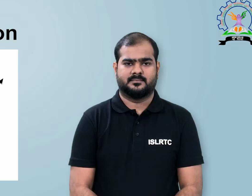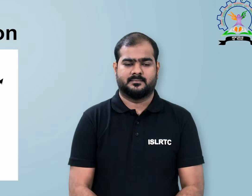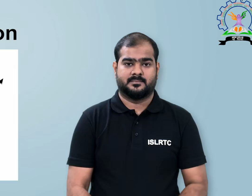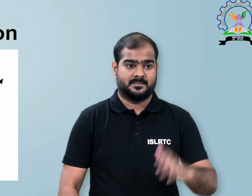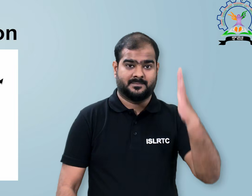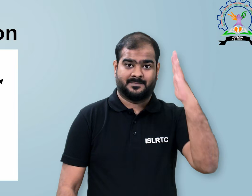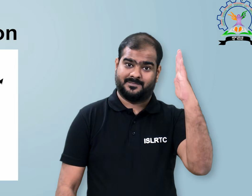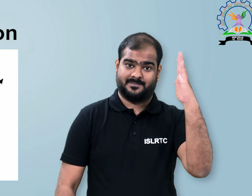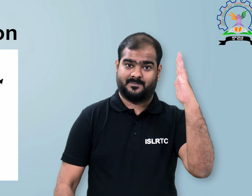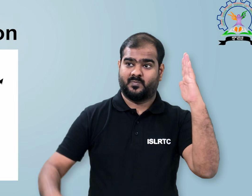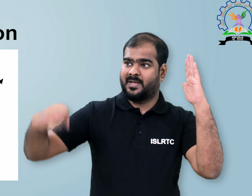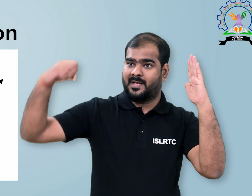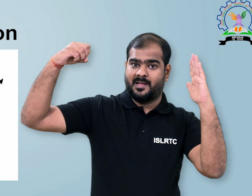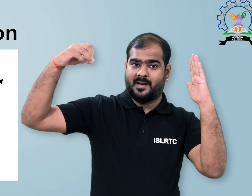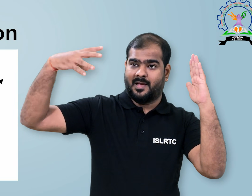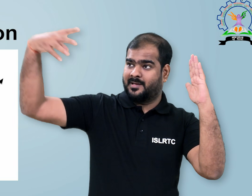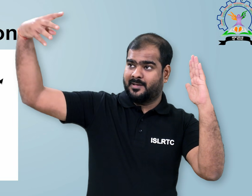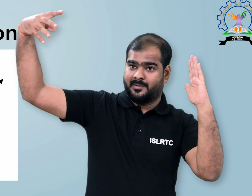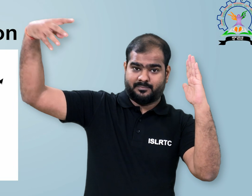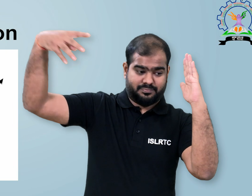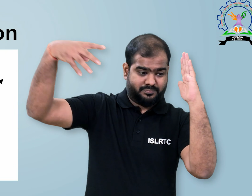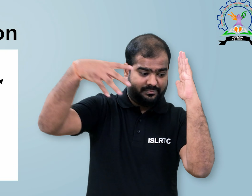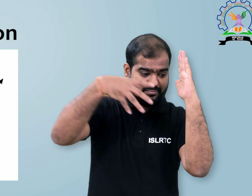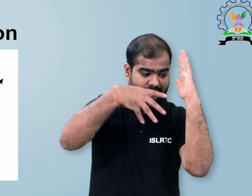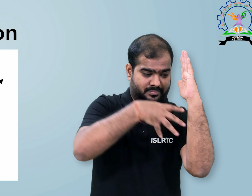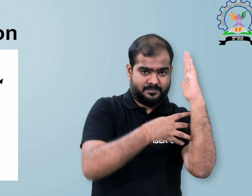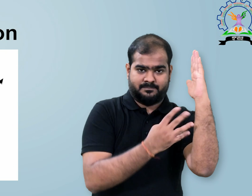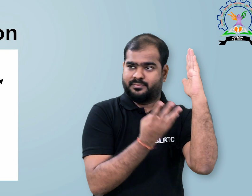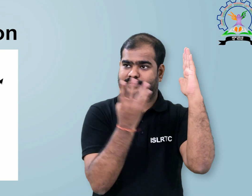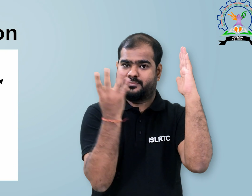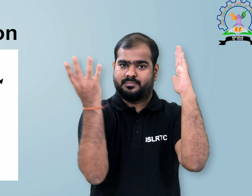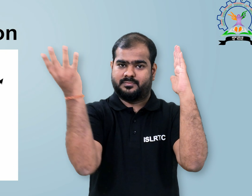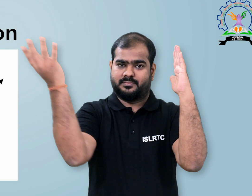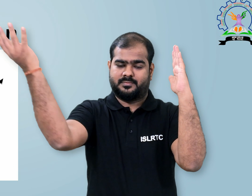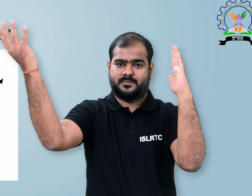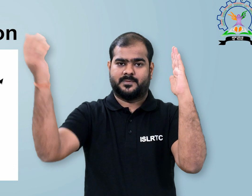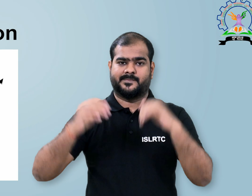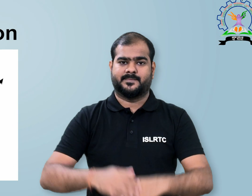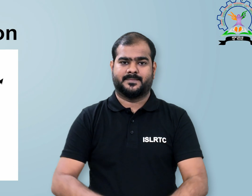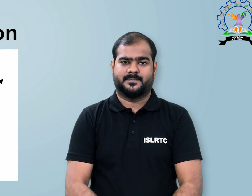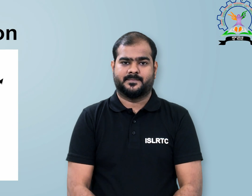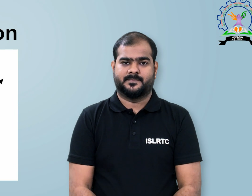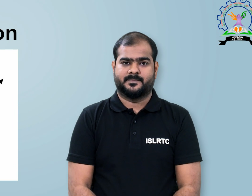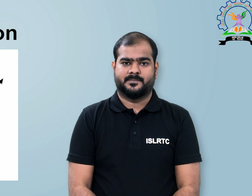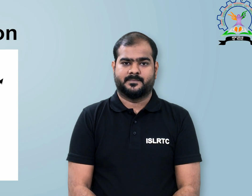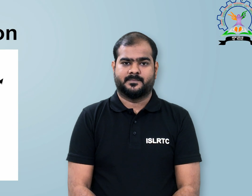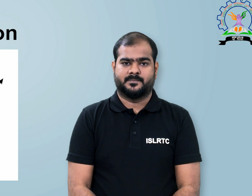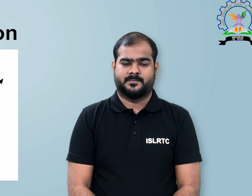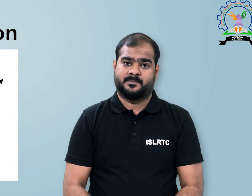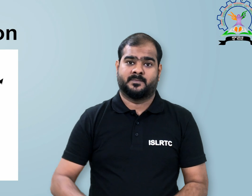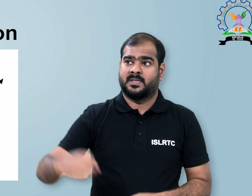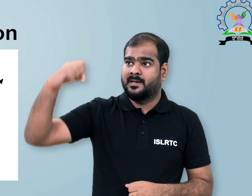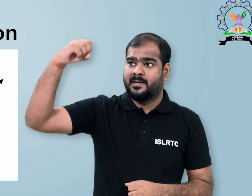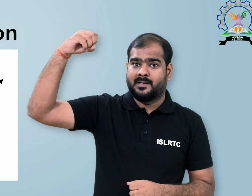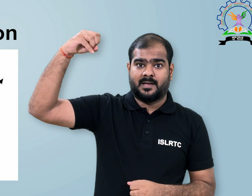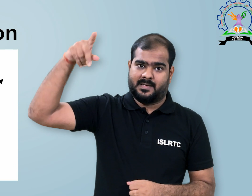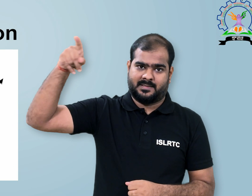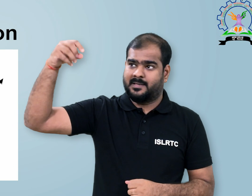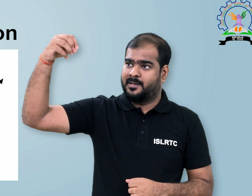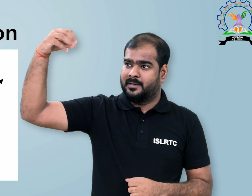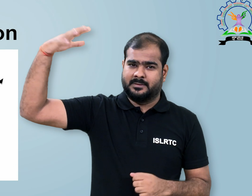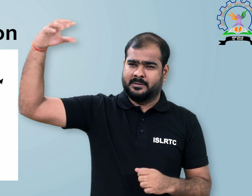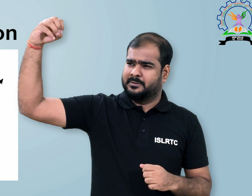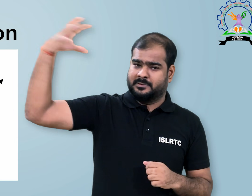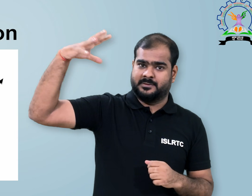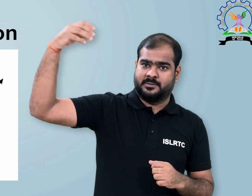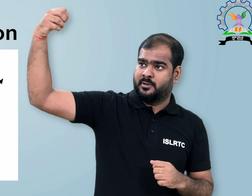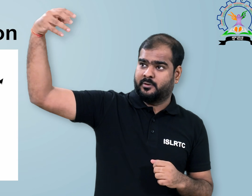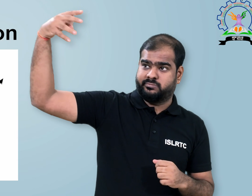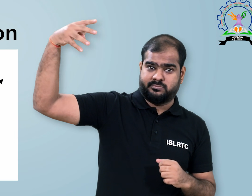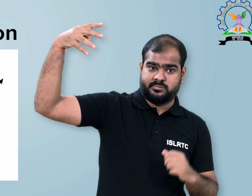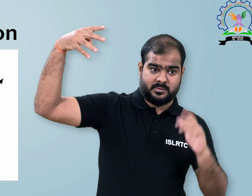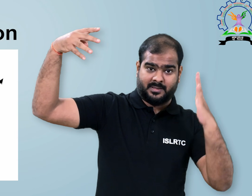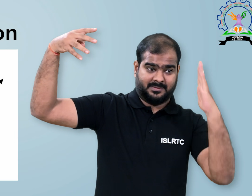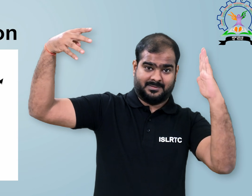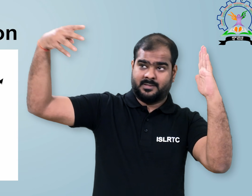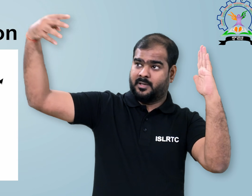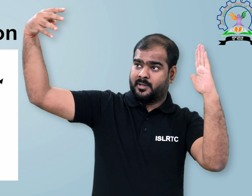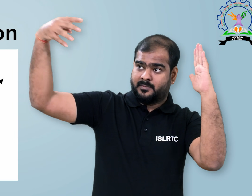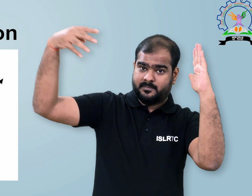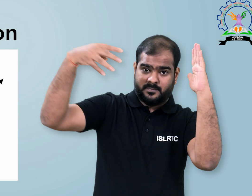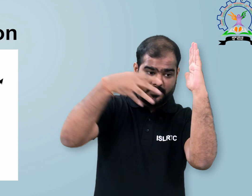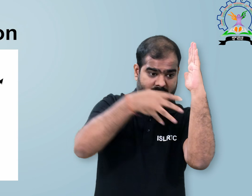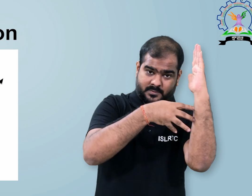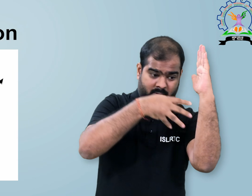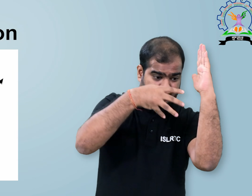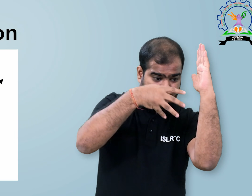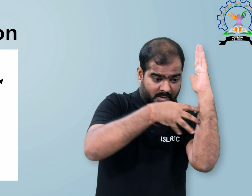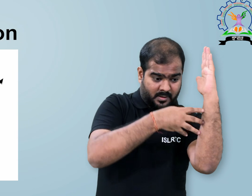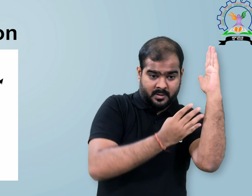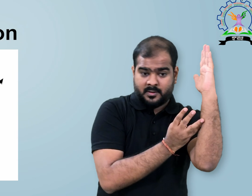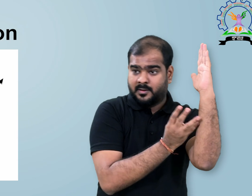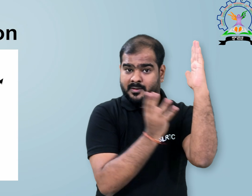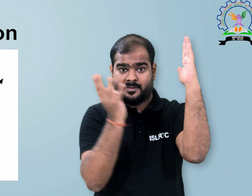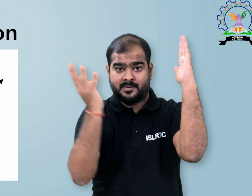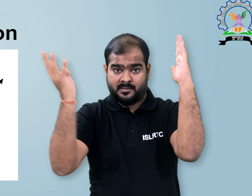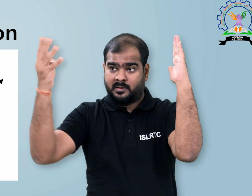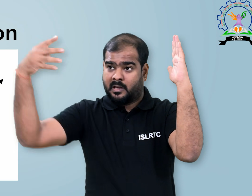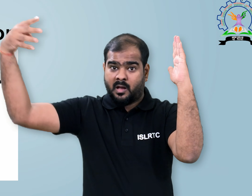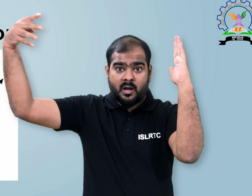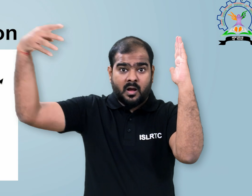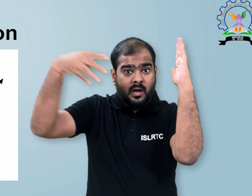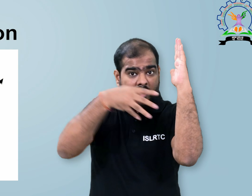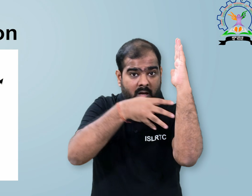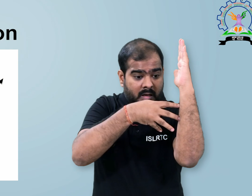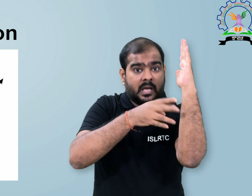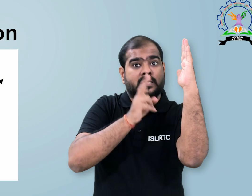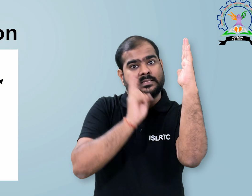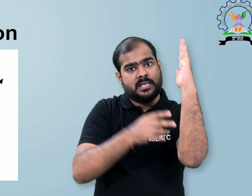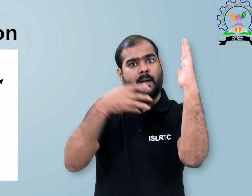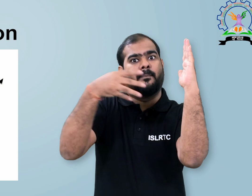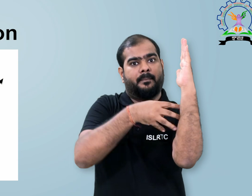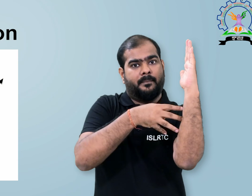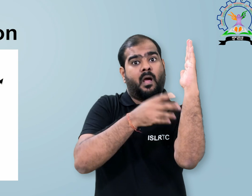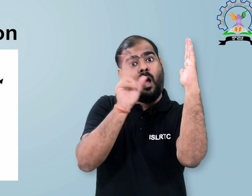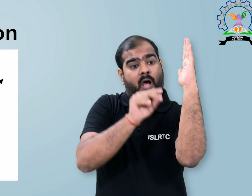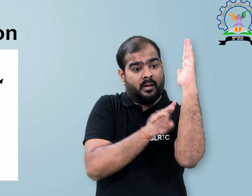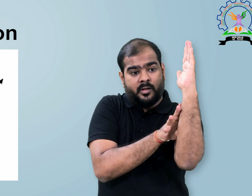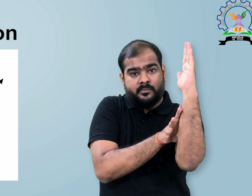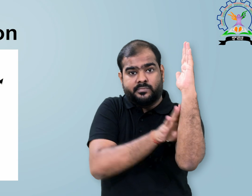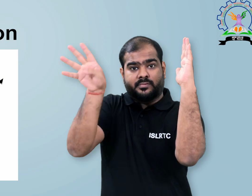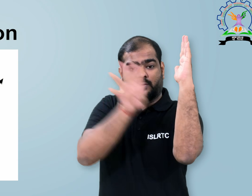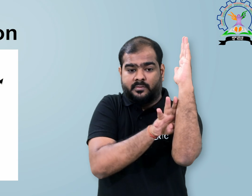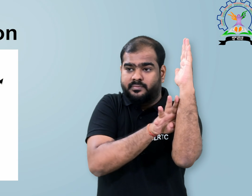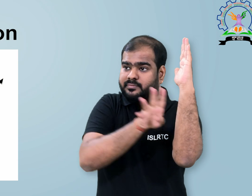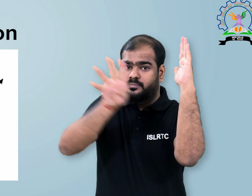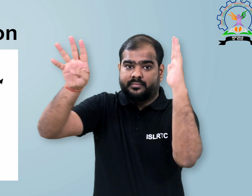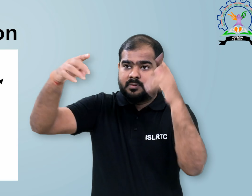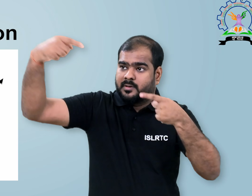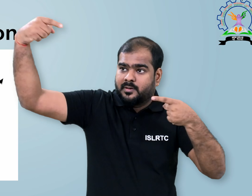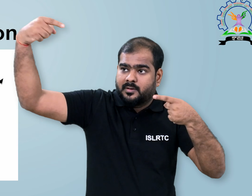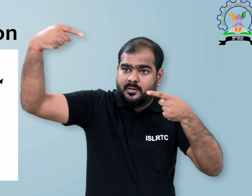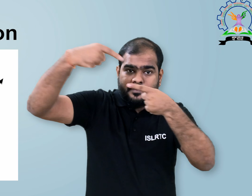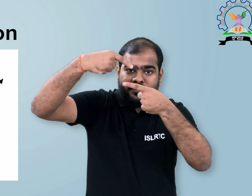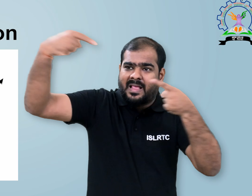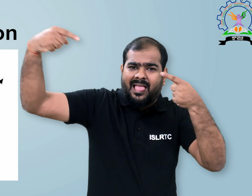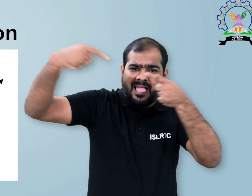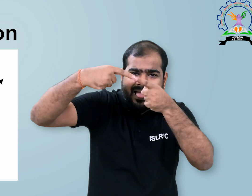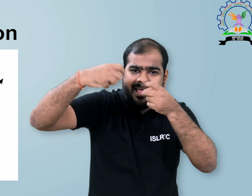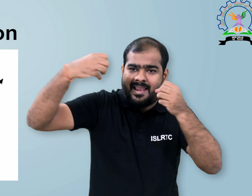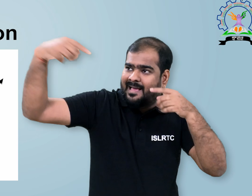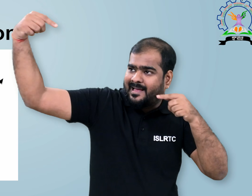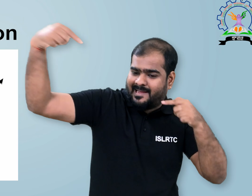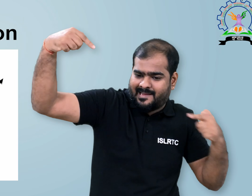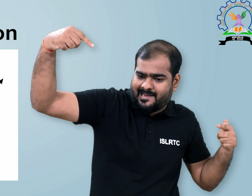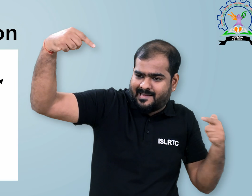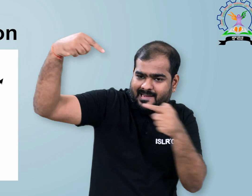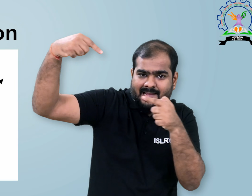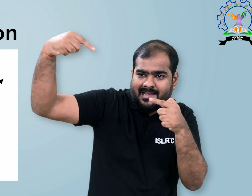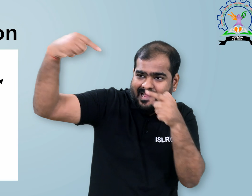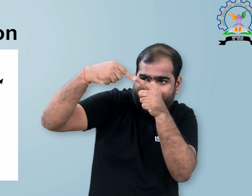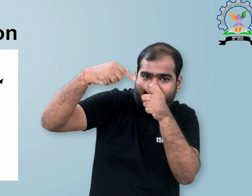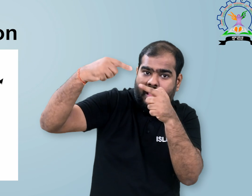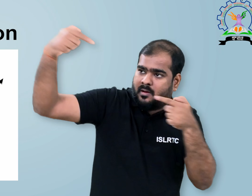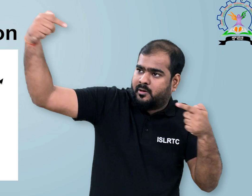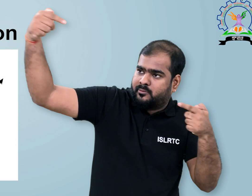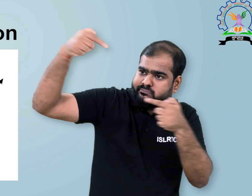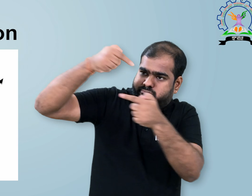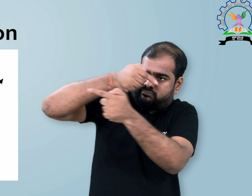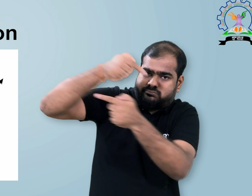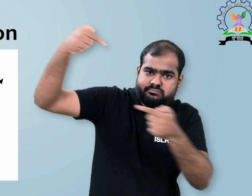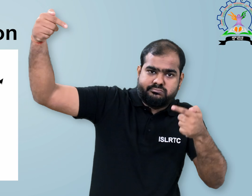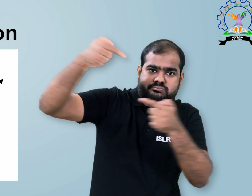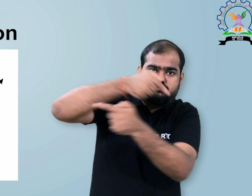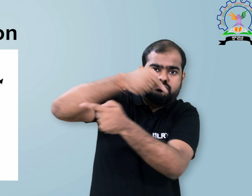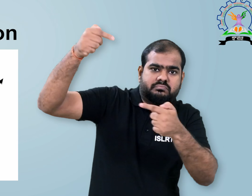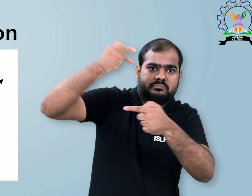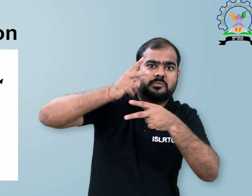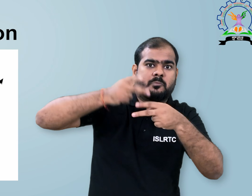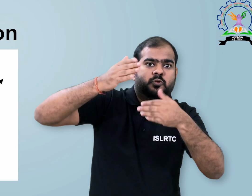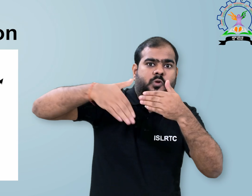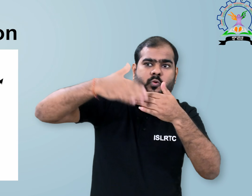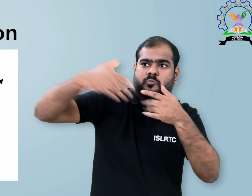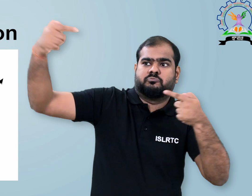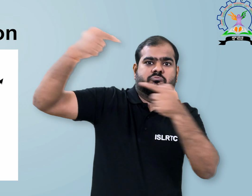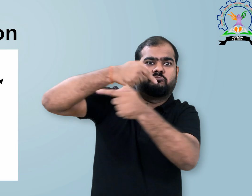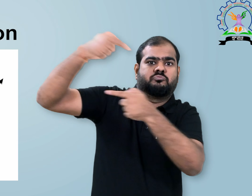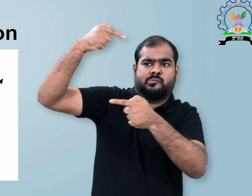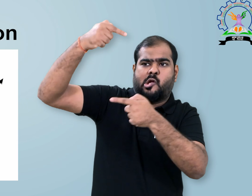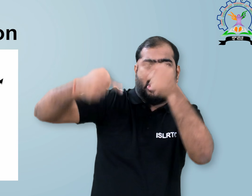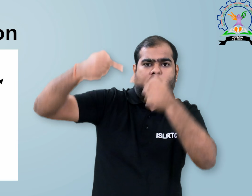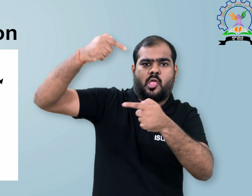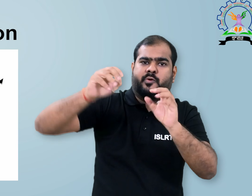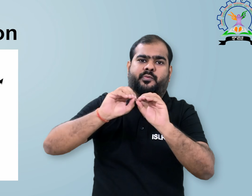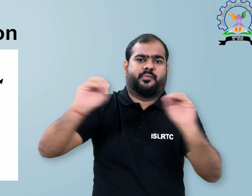Regular reflection When all reflected rays are parallel to each other, the reflection is called regular reflection.